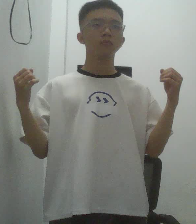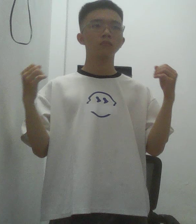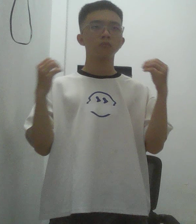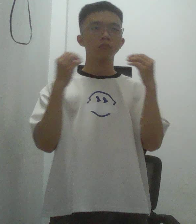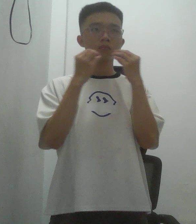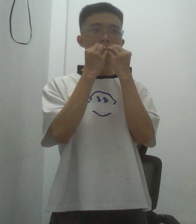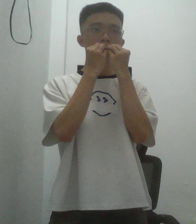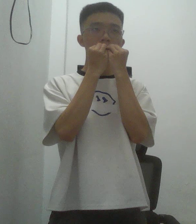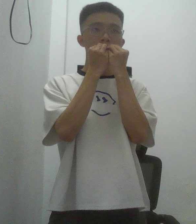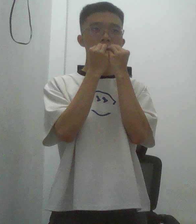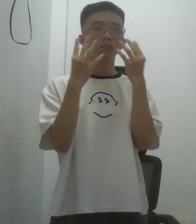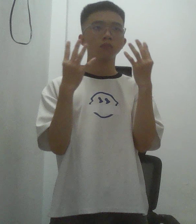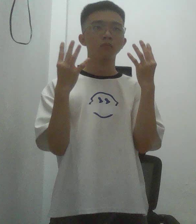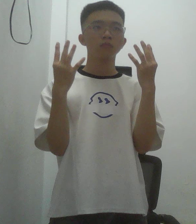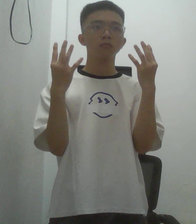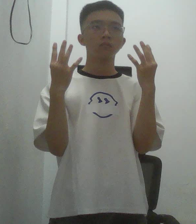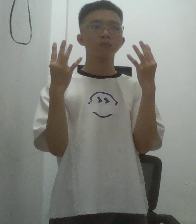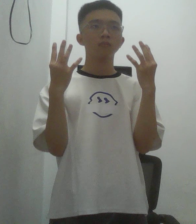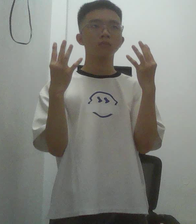cam on